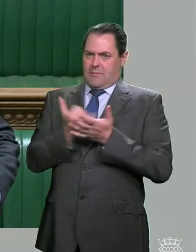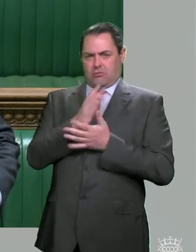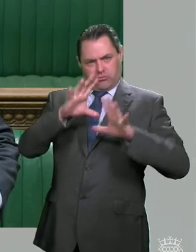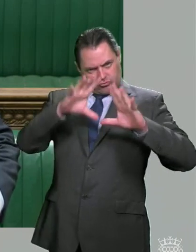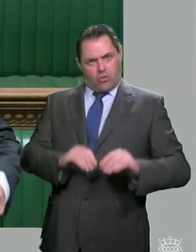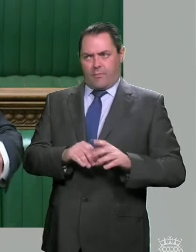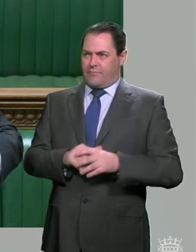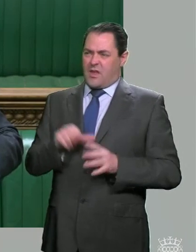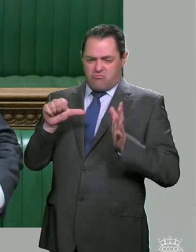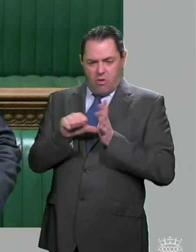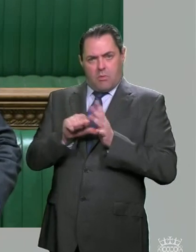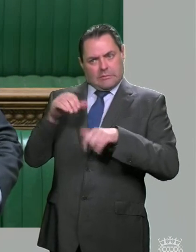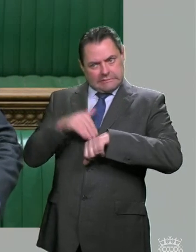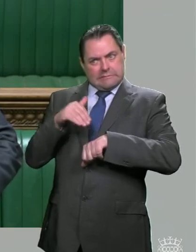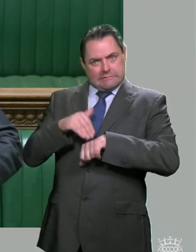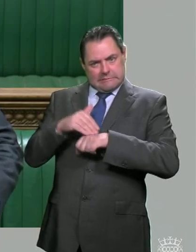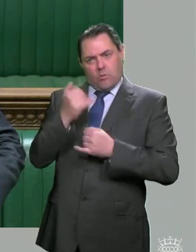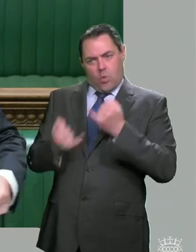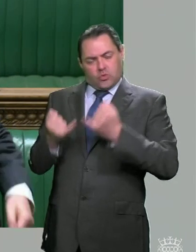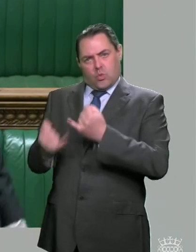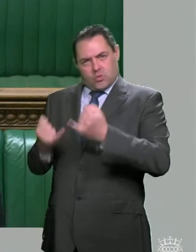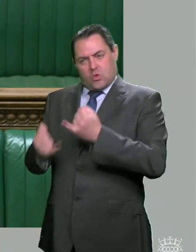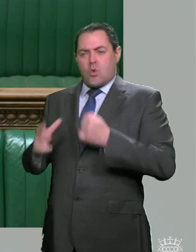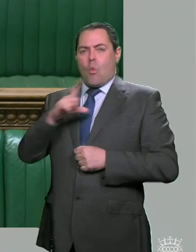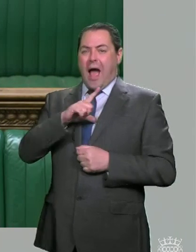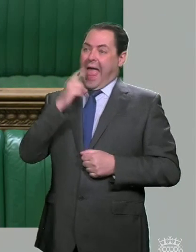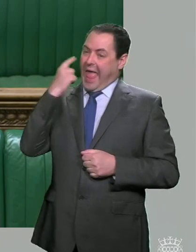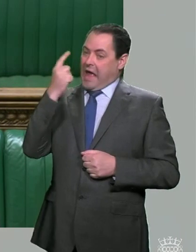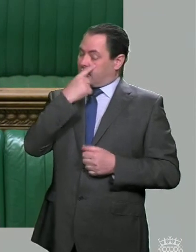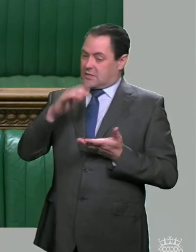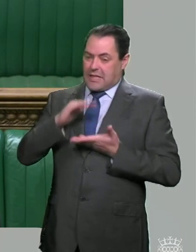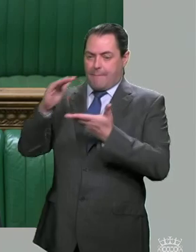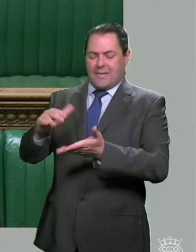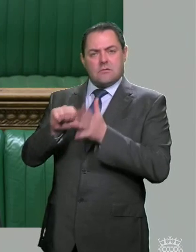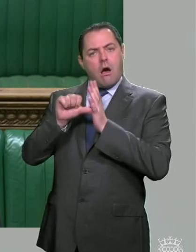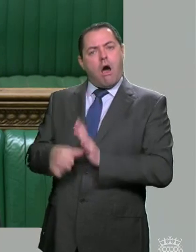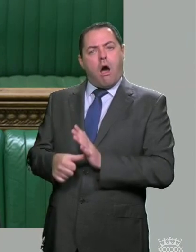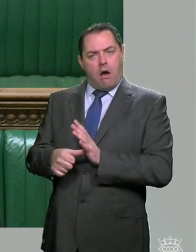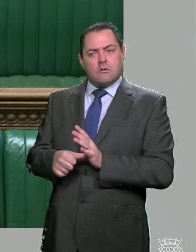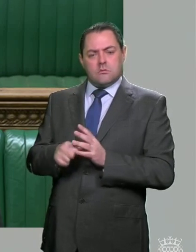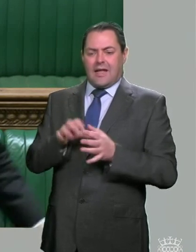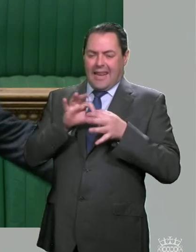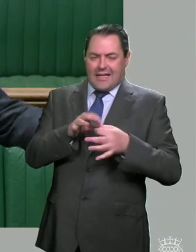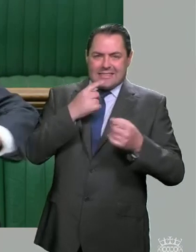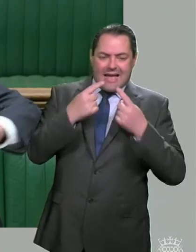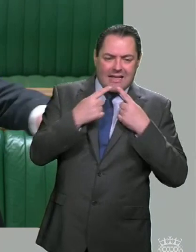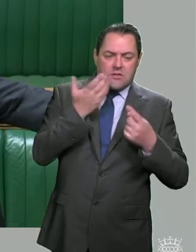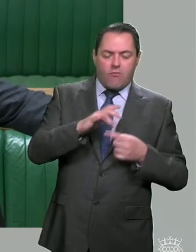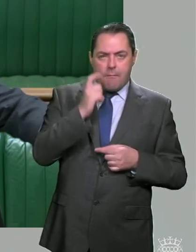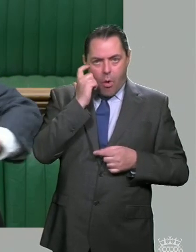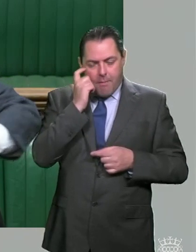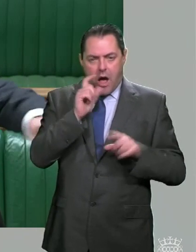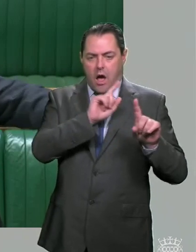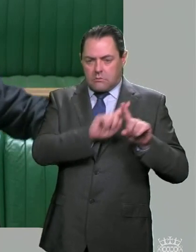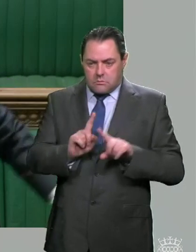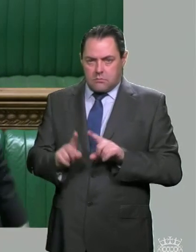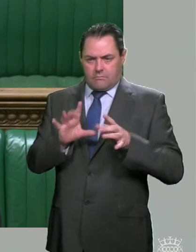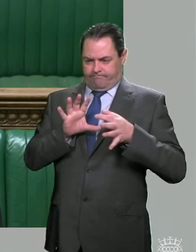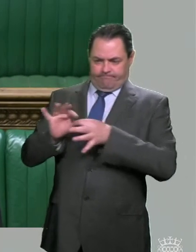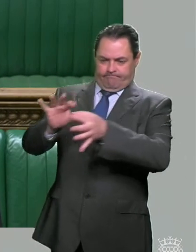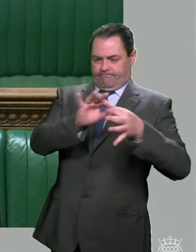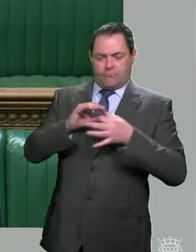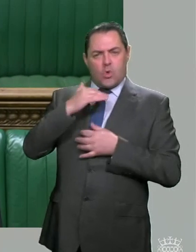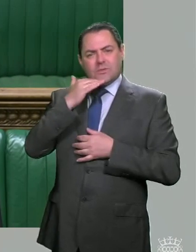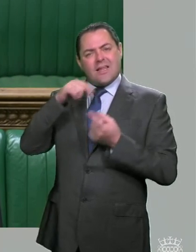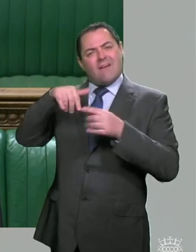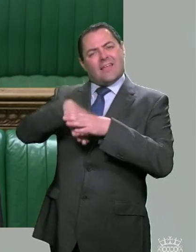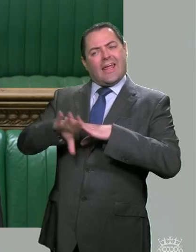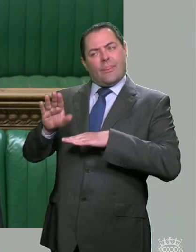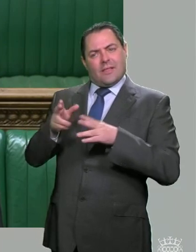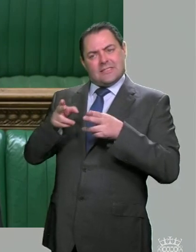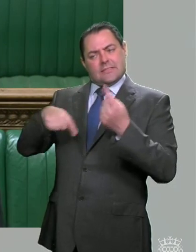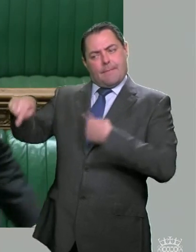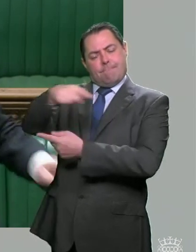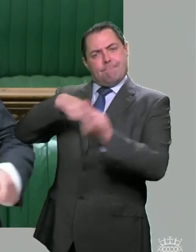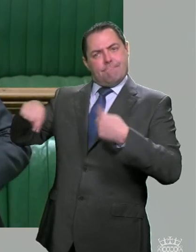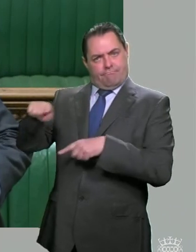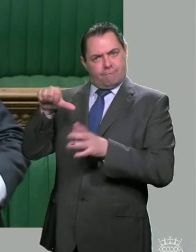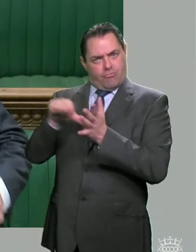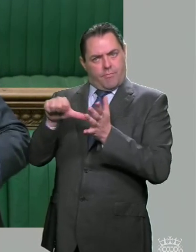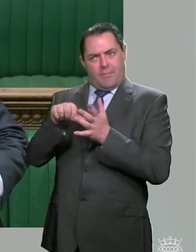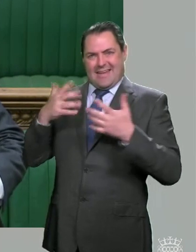This is a problem that has been getting worse because of the evidential difficulties caused by the data recovery process and a lack of unity and joined-up thinking between all parts of the criminal justice system.